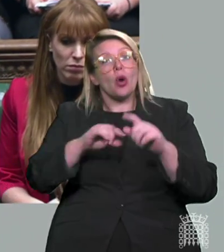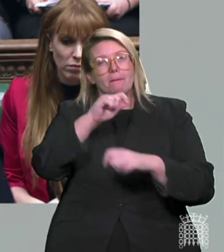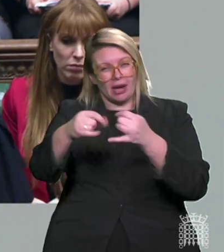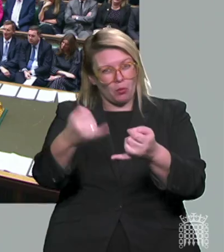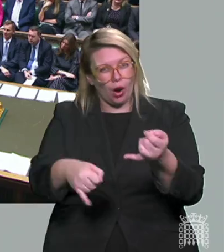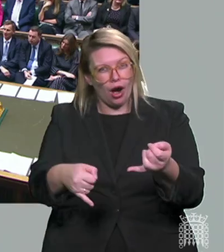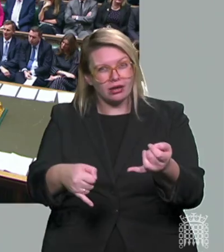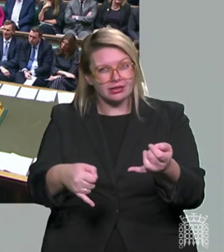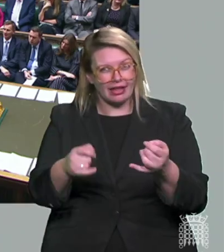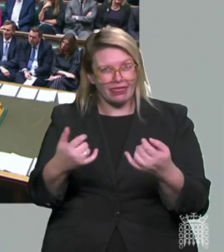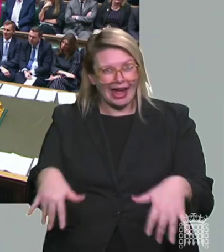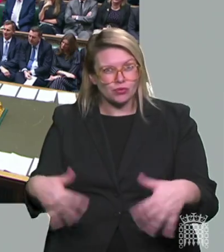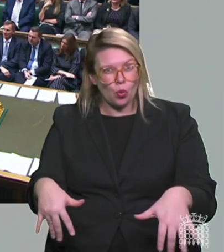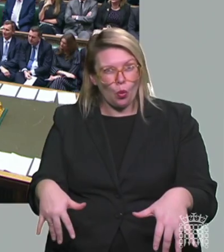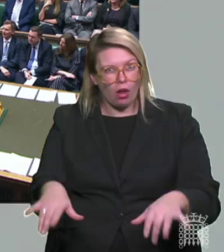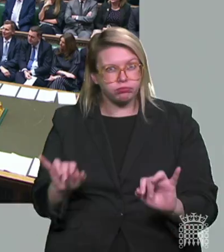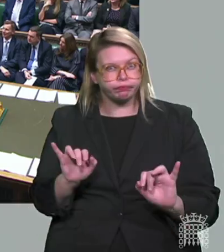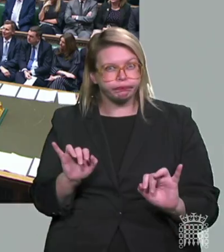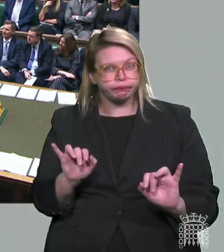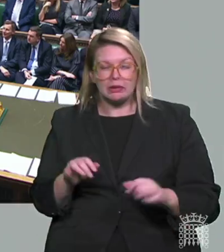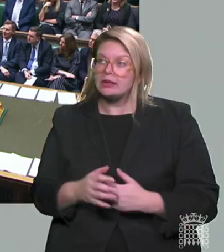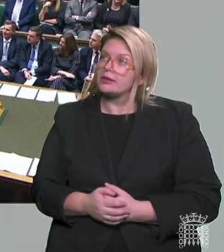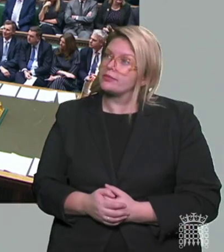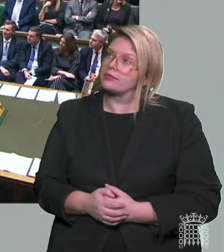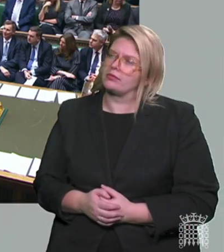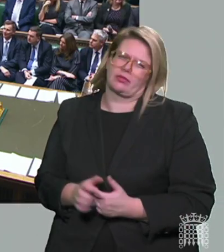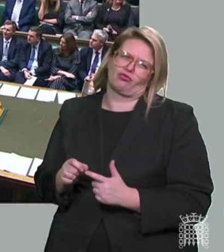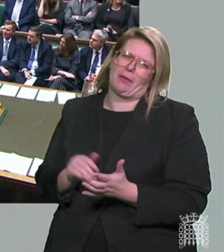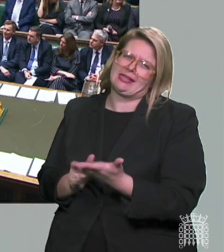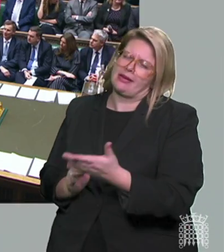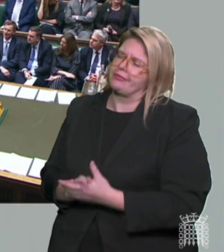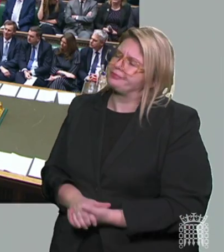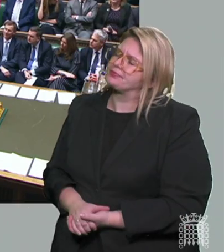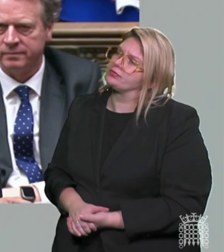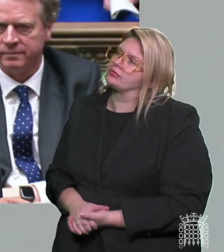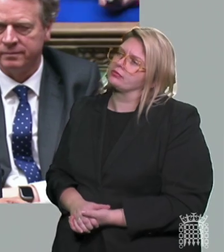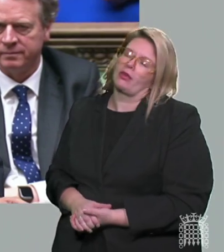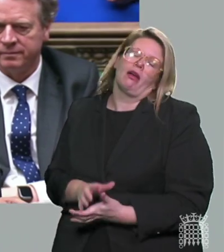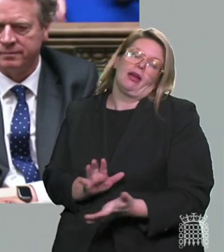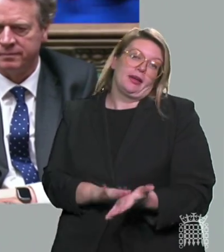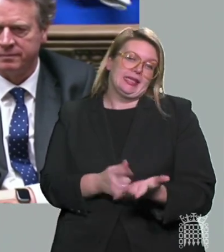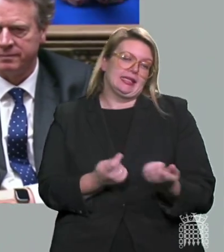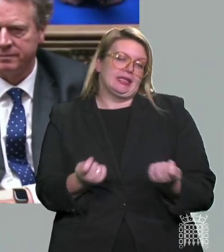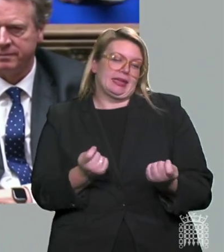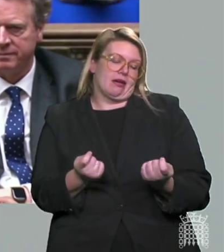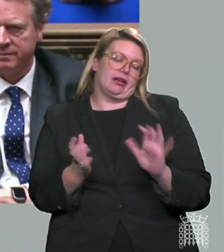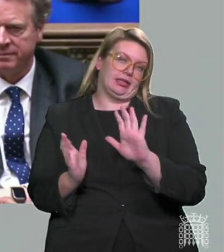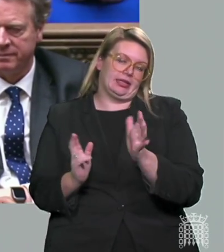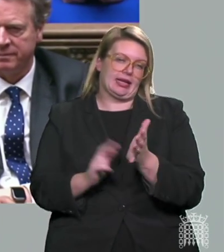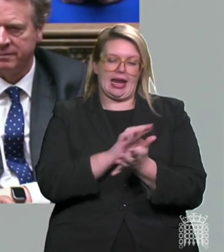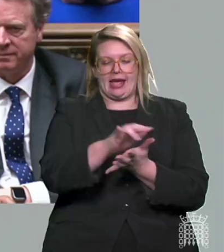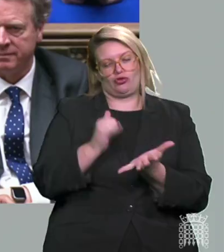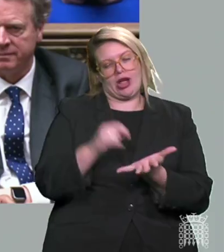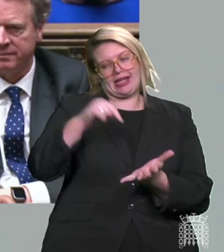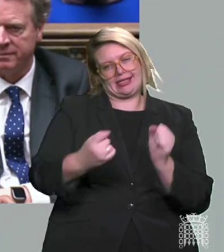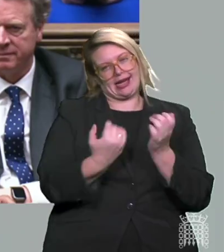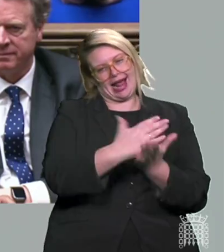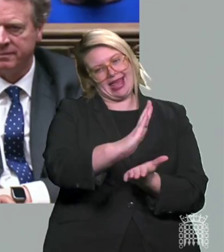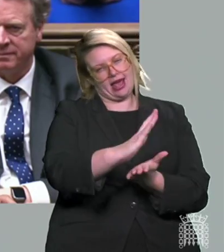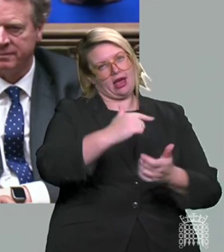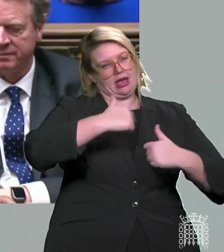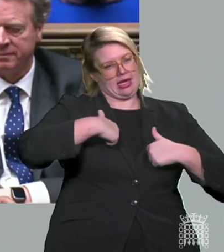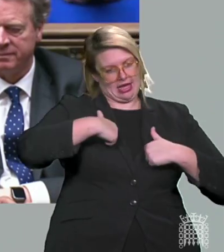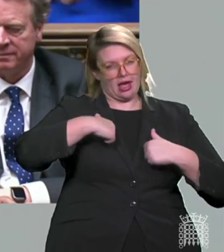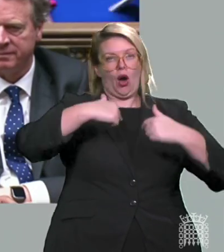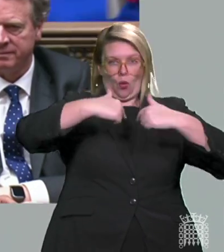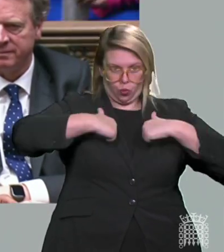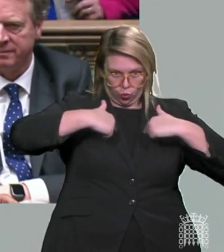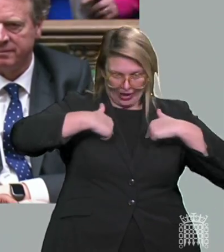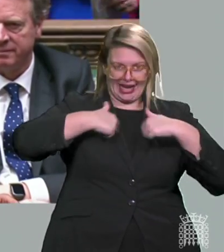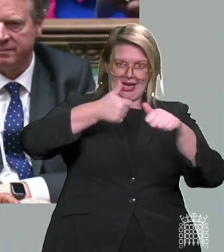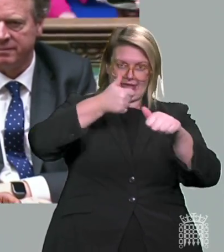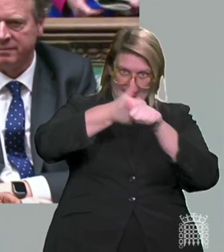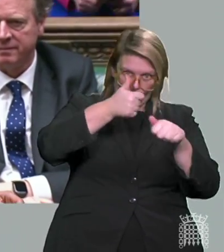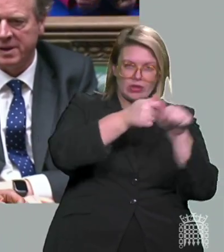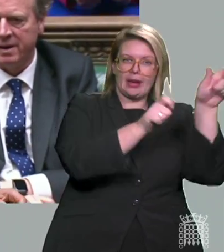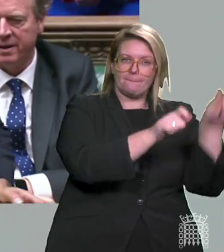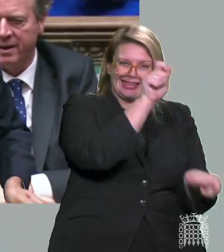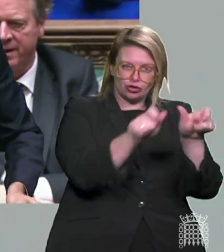When it comes to the NHS, it is crystal clear: the Conservatives are on the side of patients, Labour is on the side of its union paymasters.